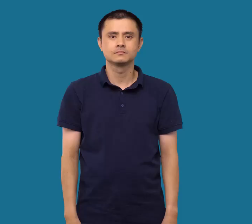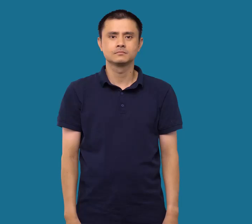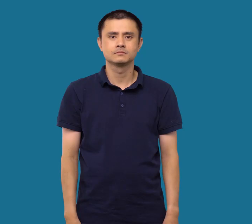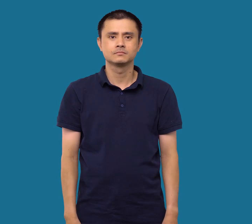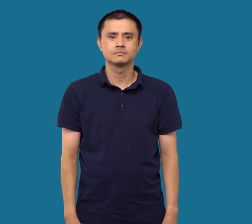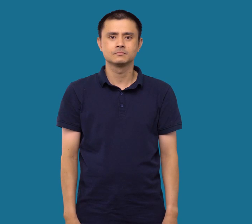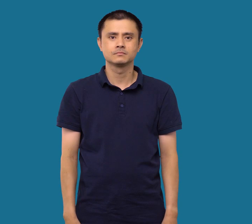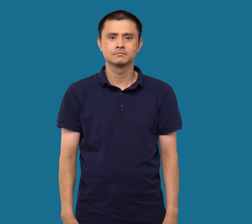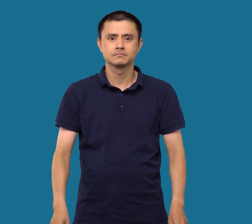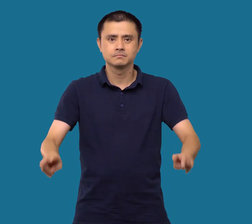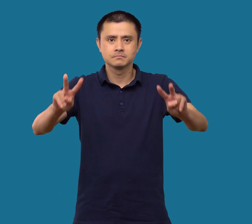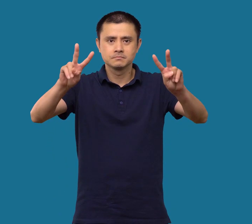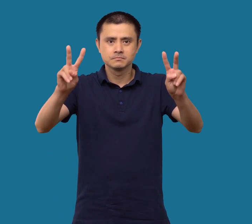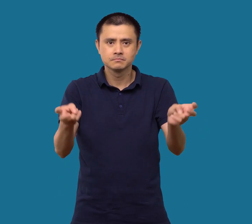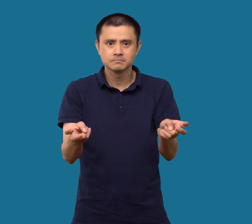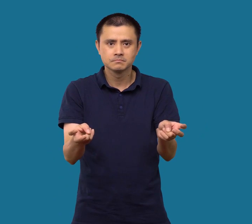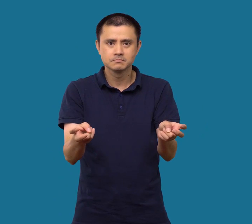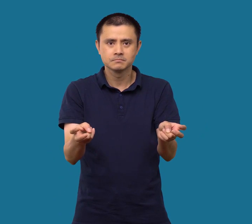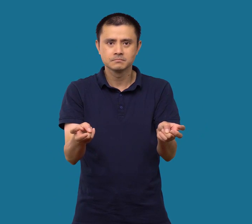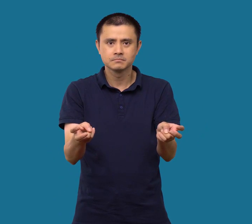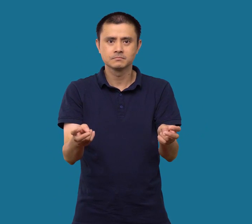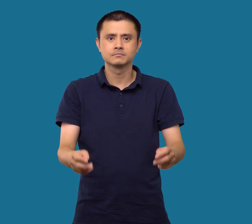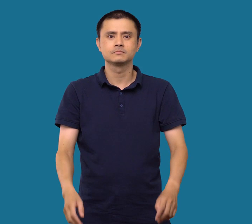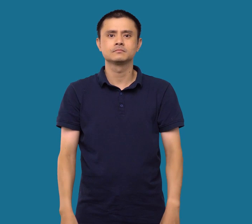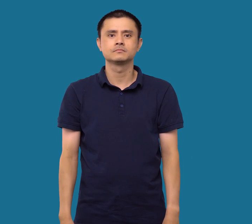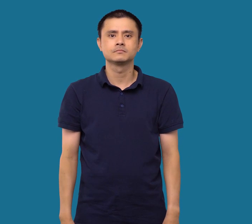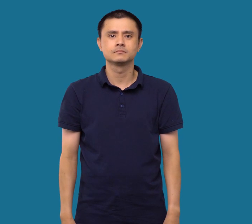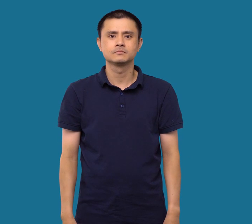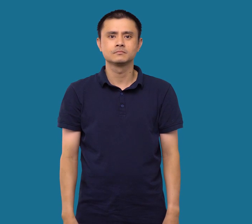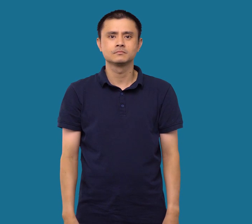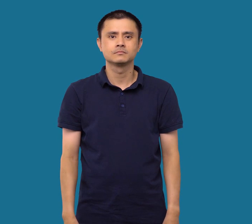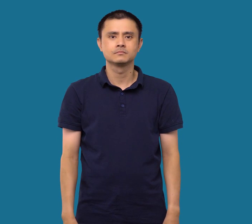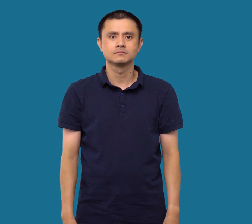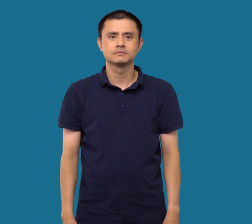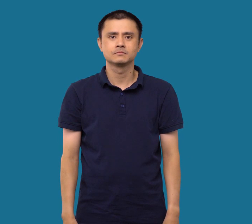ngoặc kép